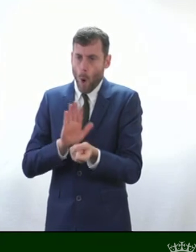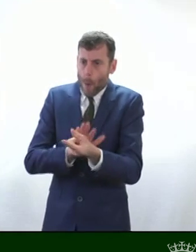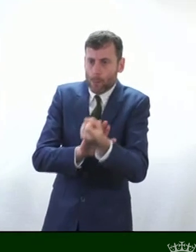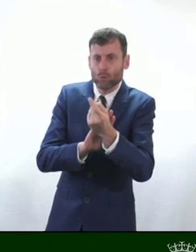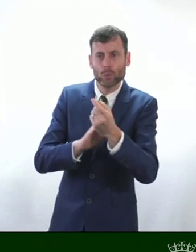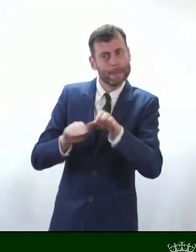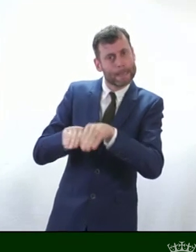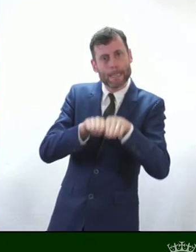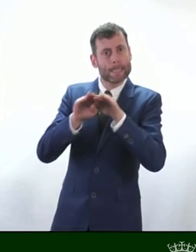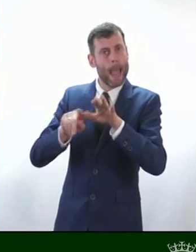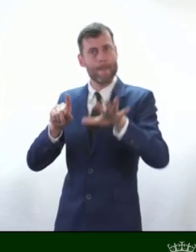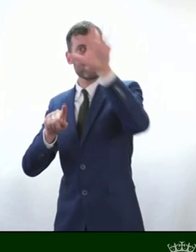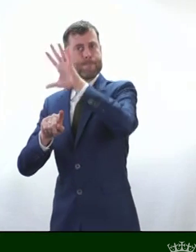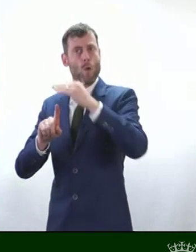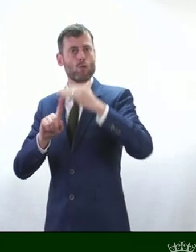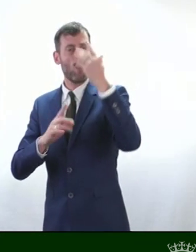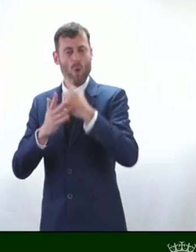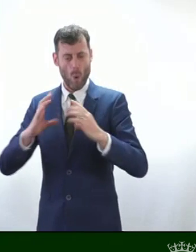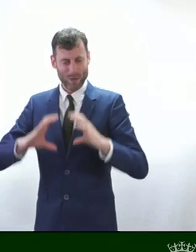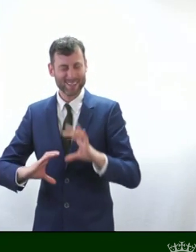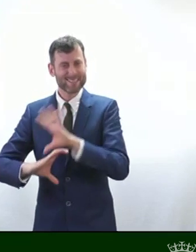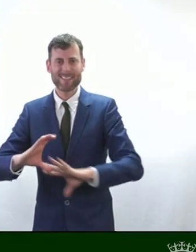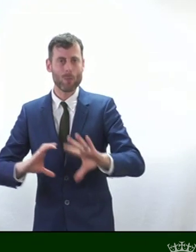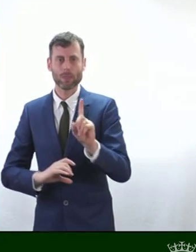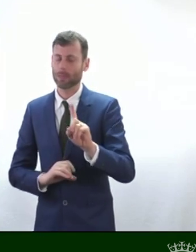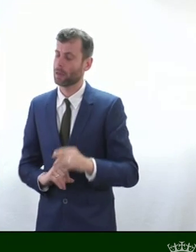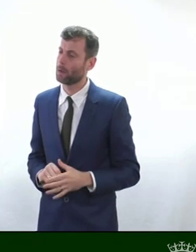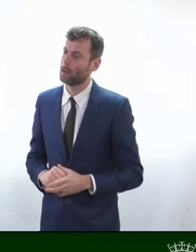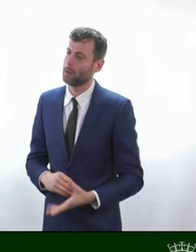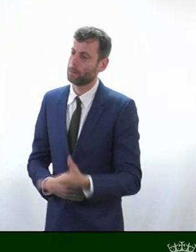My hon. Friend is a big expert in this field and a great campaigner for transport.